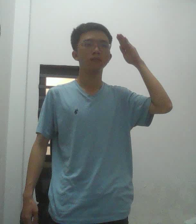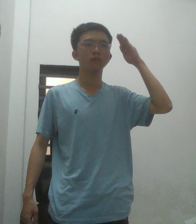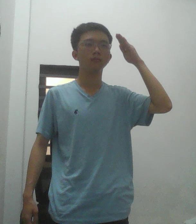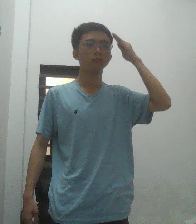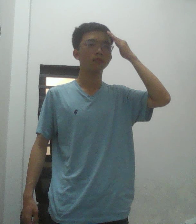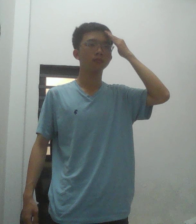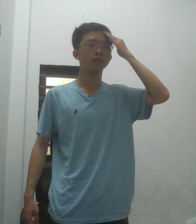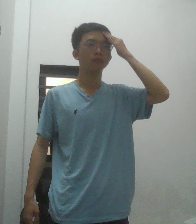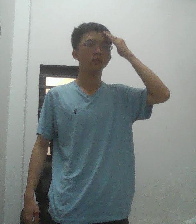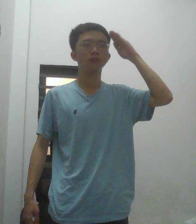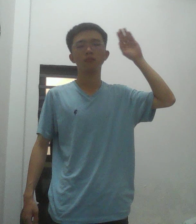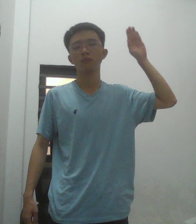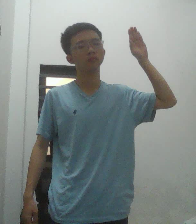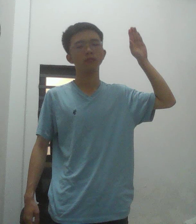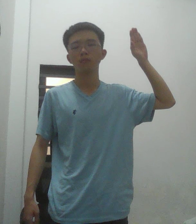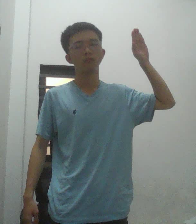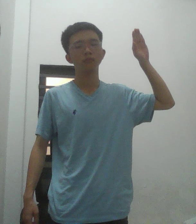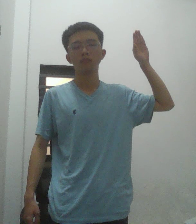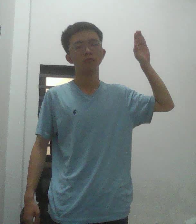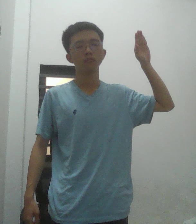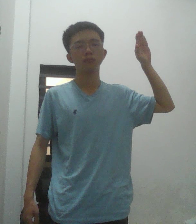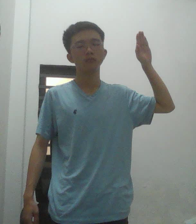khong biet